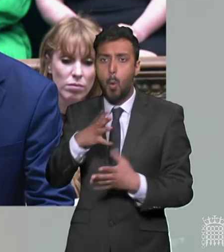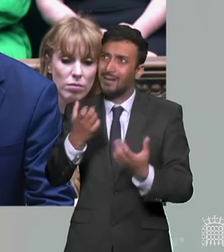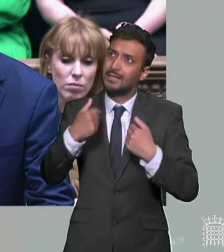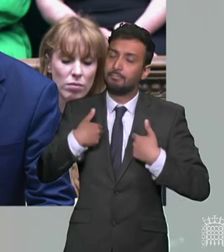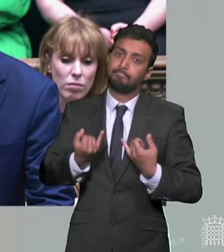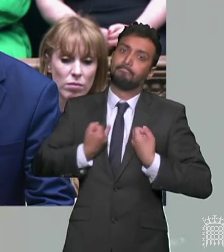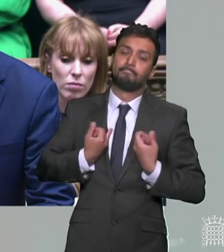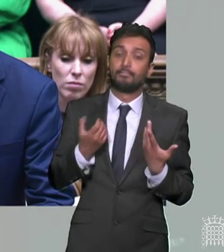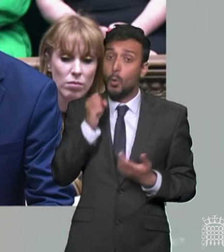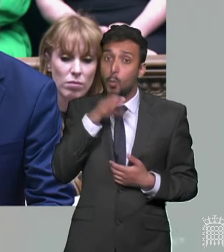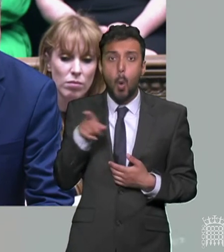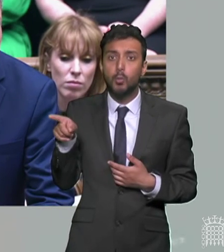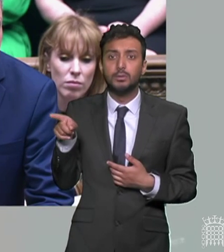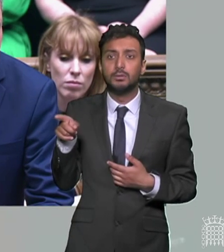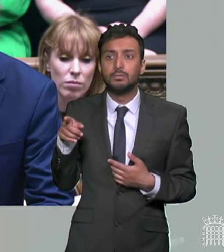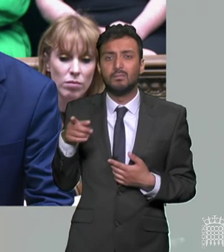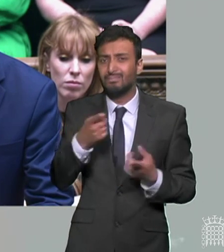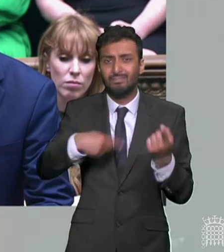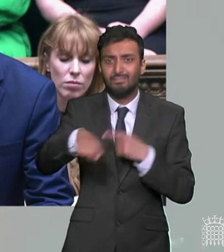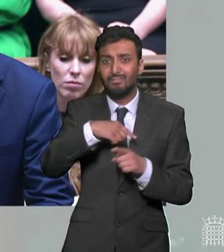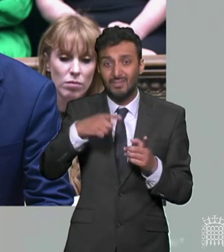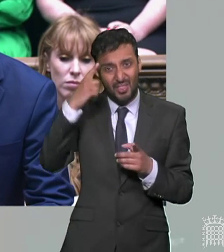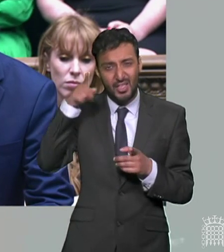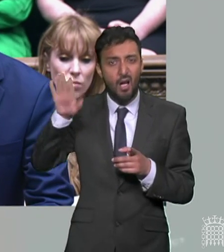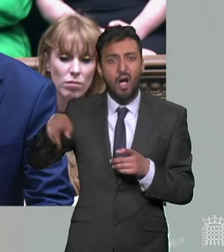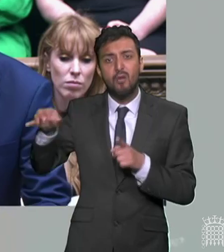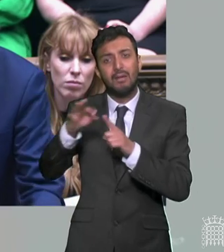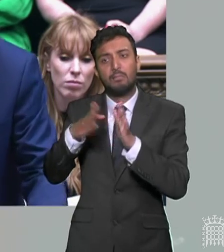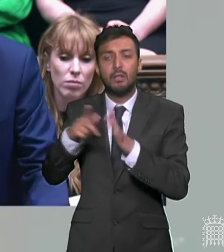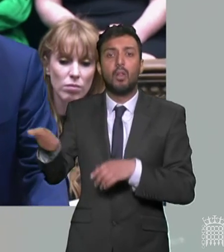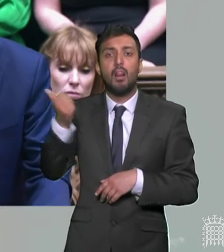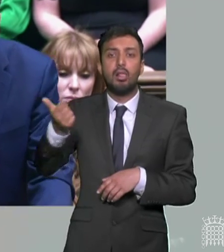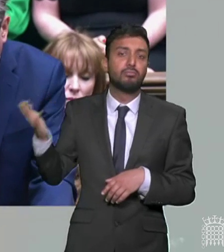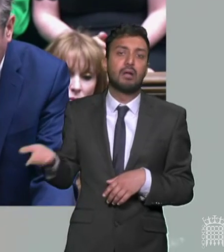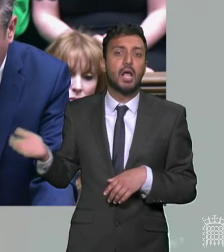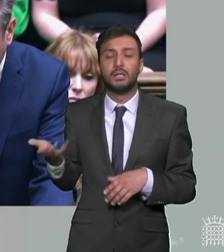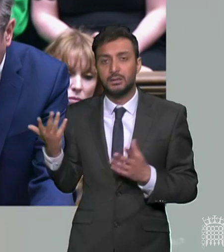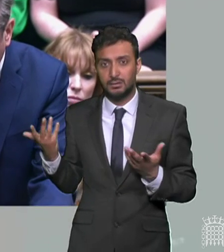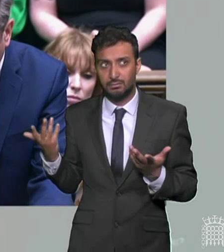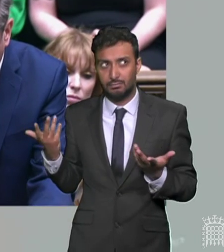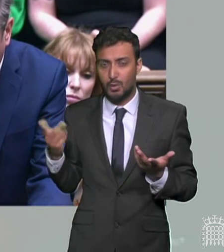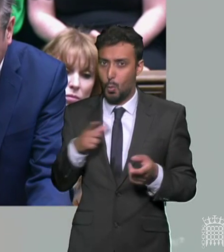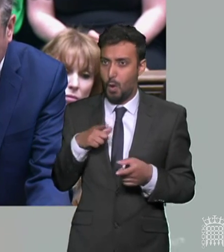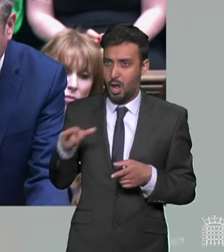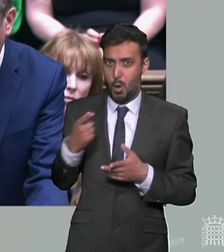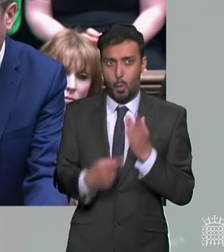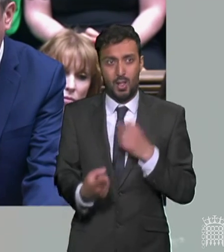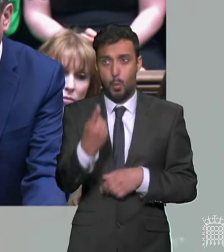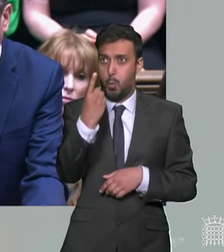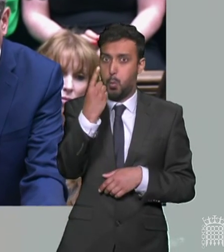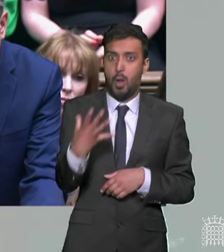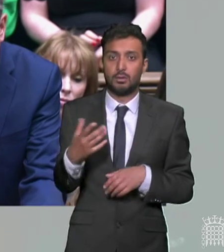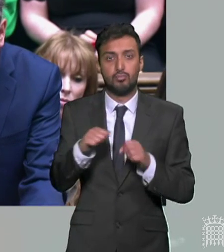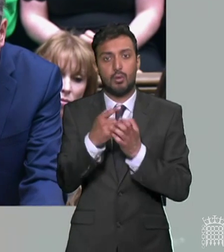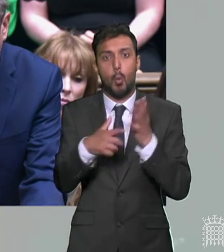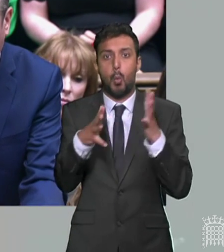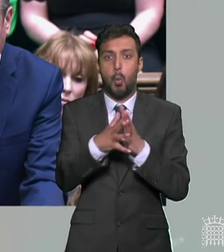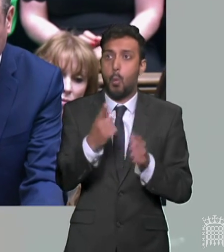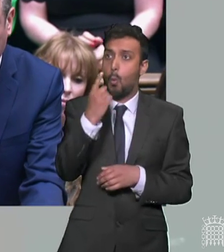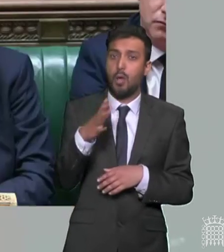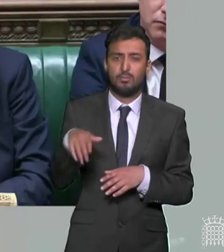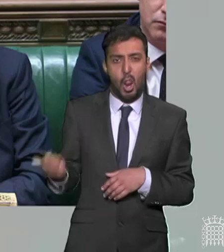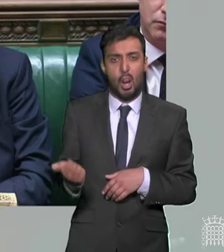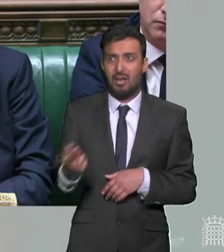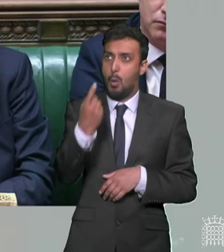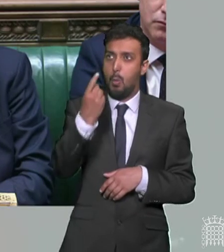They pretend that the Prime Minister has somehow been exonerated, as if the fact that he only broke the law once is worthy of praise.